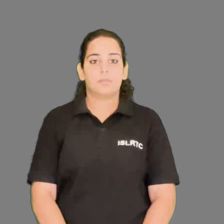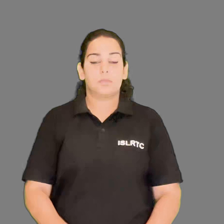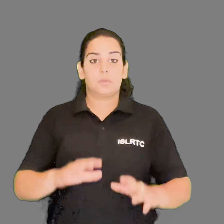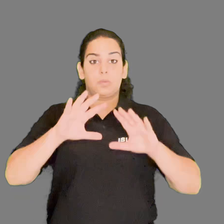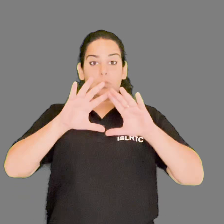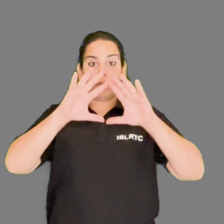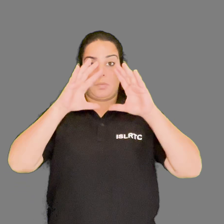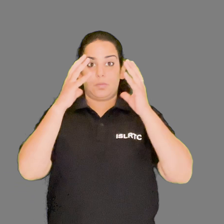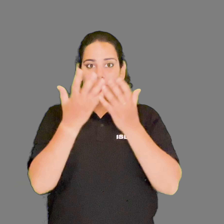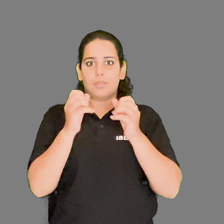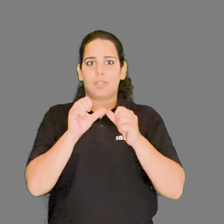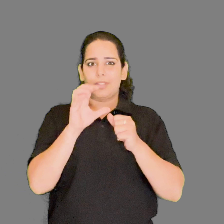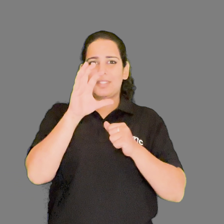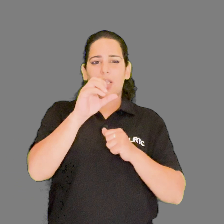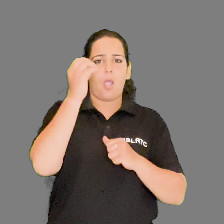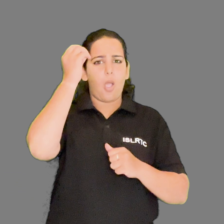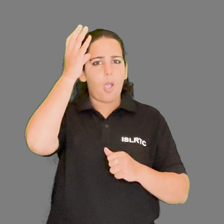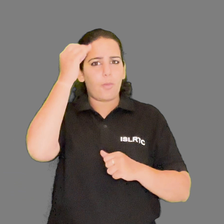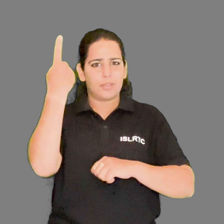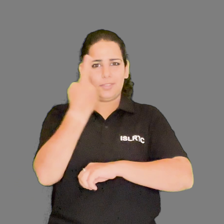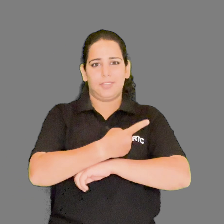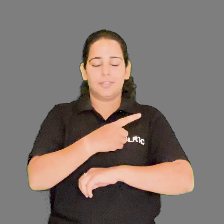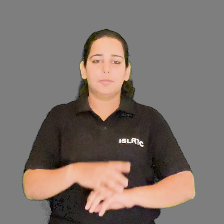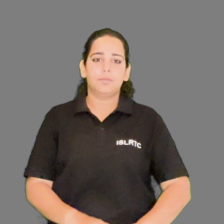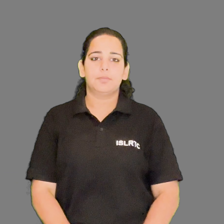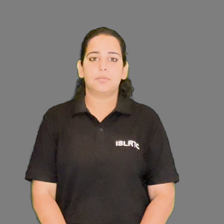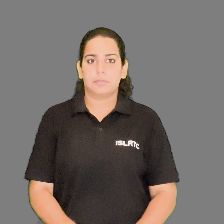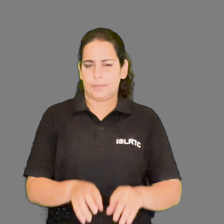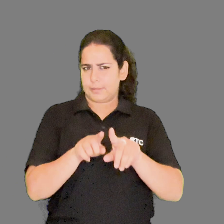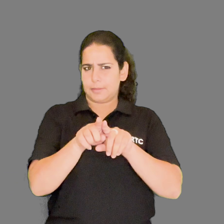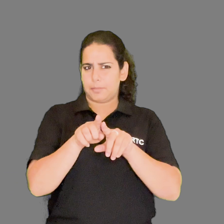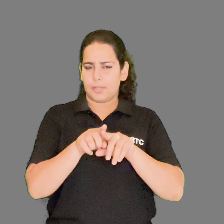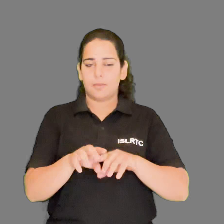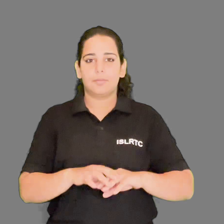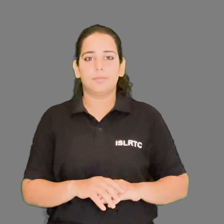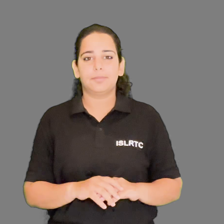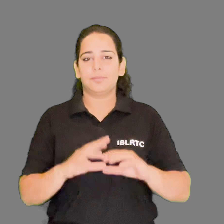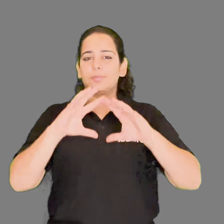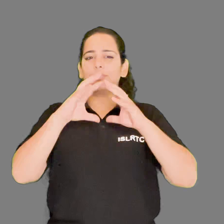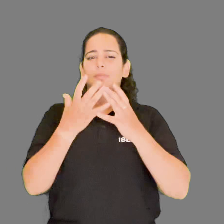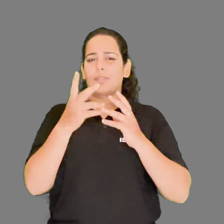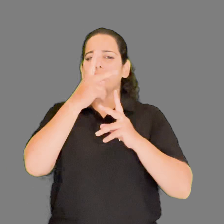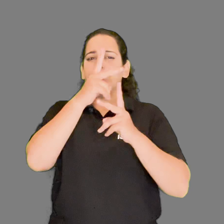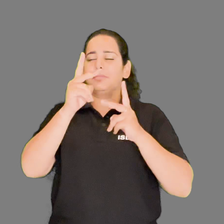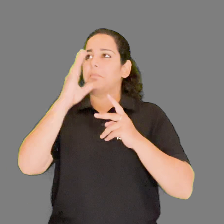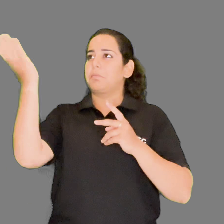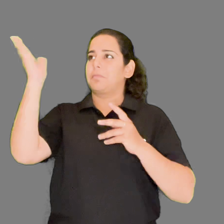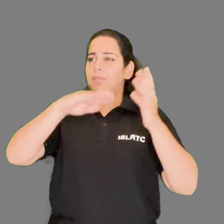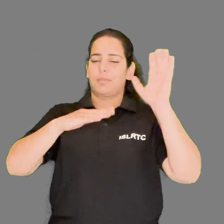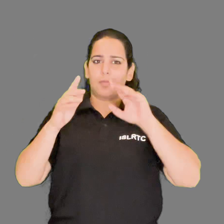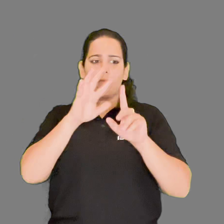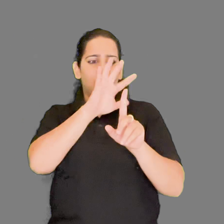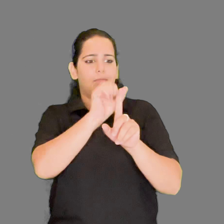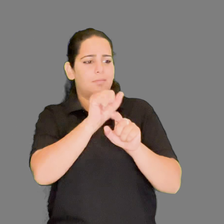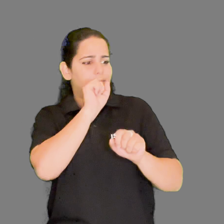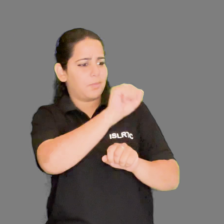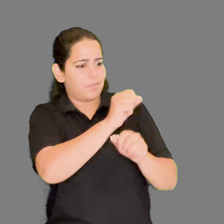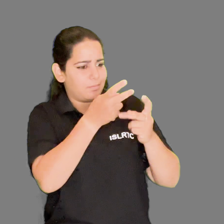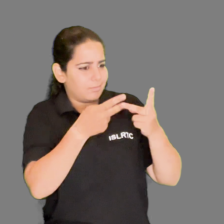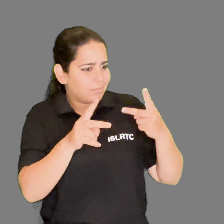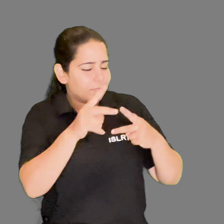Global Accesibilty Awareness Day It is marked annually on the third Thursday of May